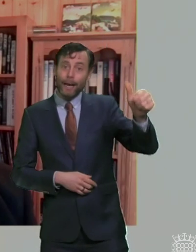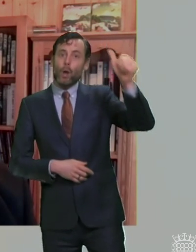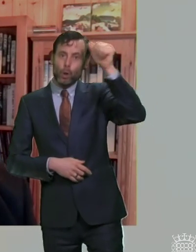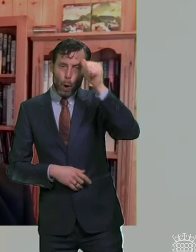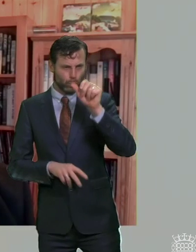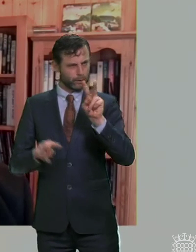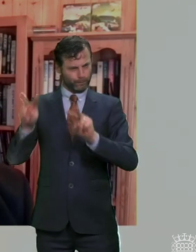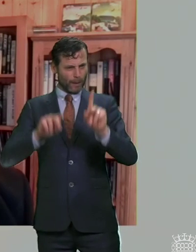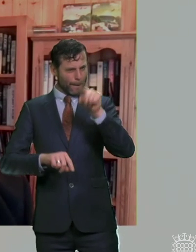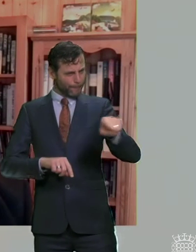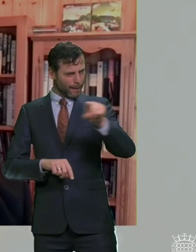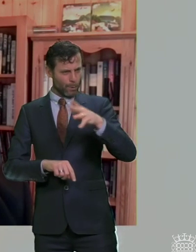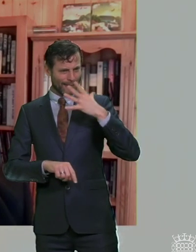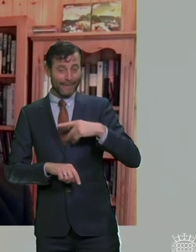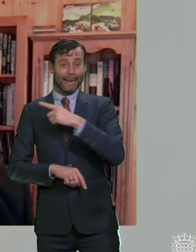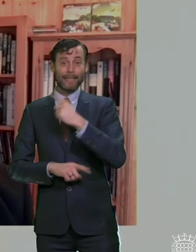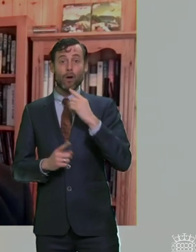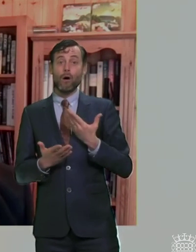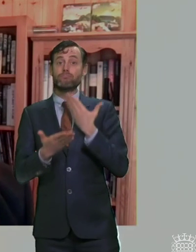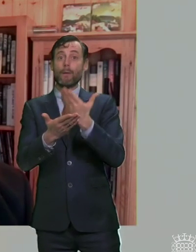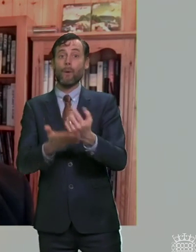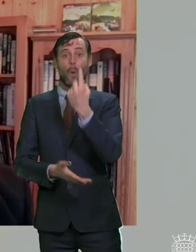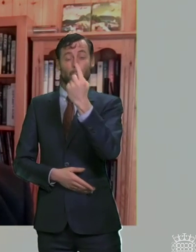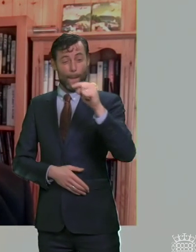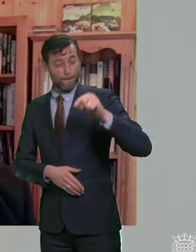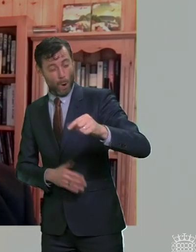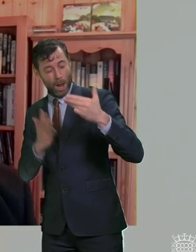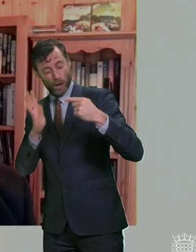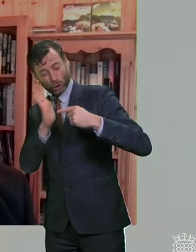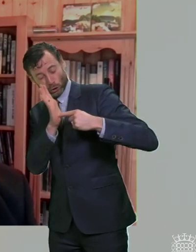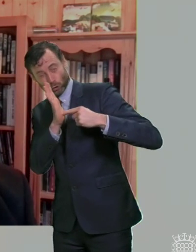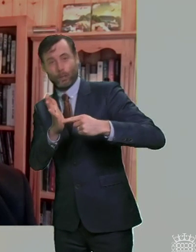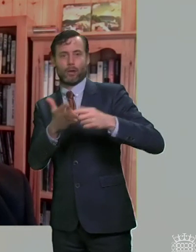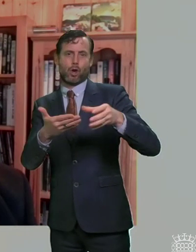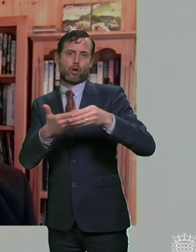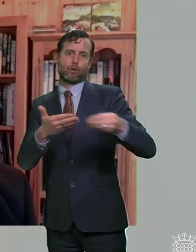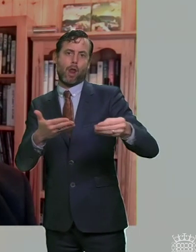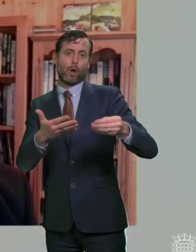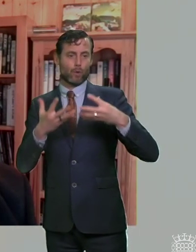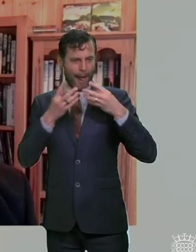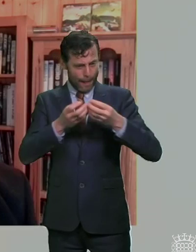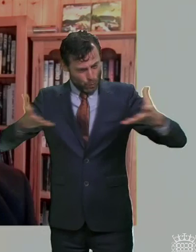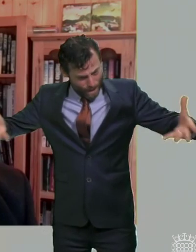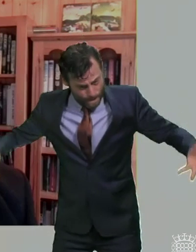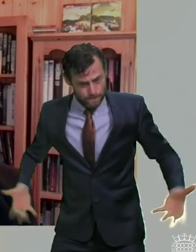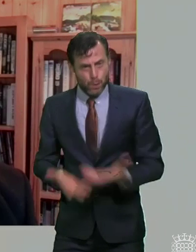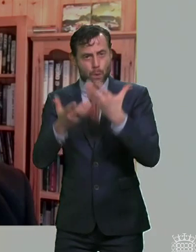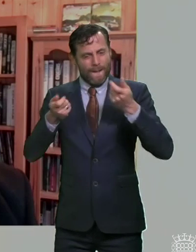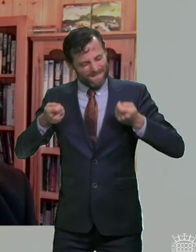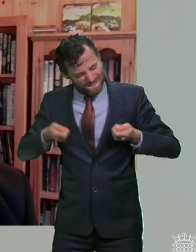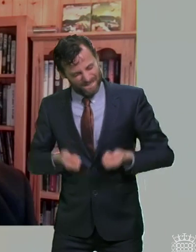He has proposed a $1.9 trillion stimulus package to restart and renew the American economy.